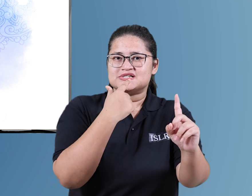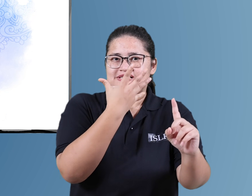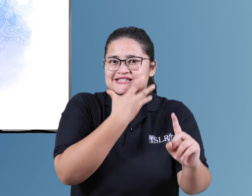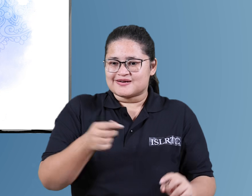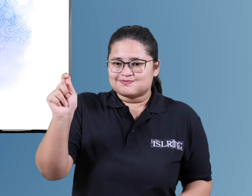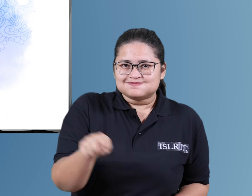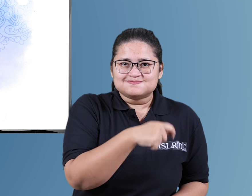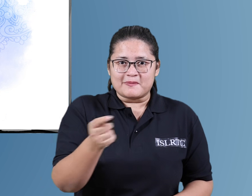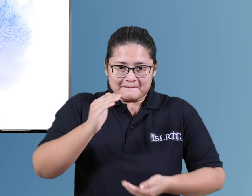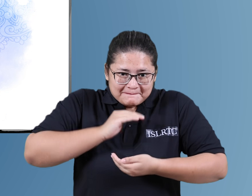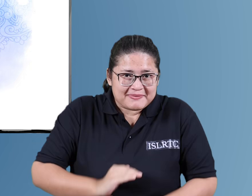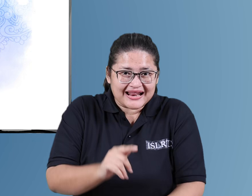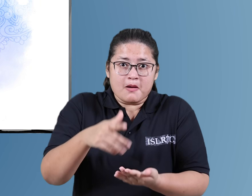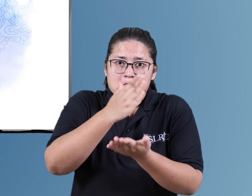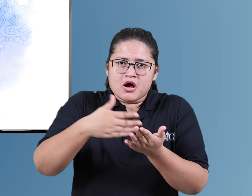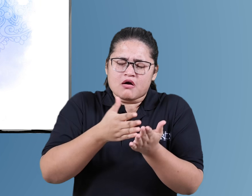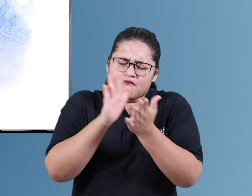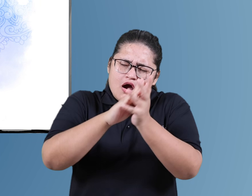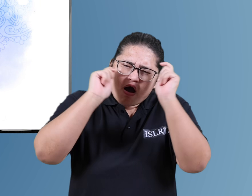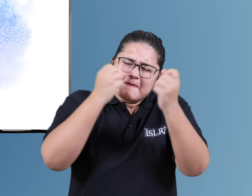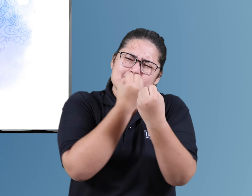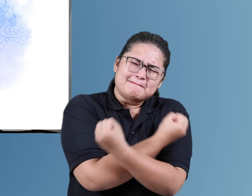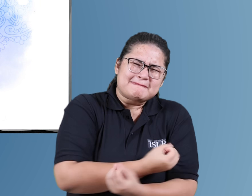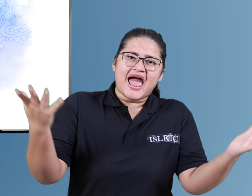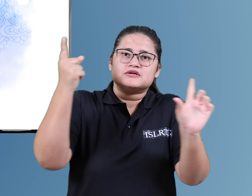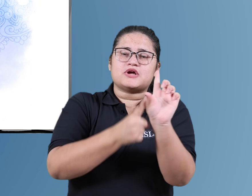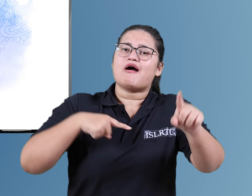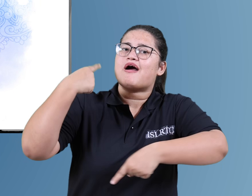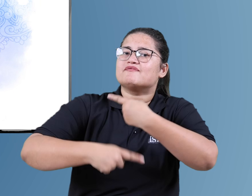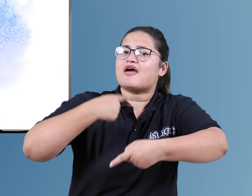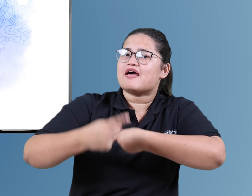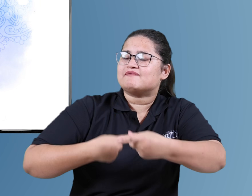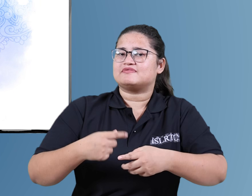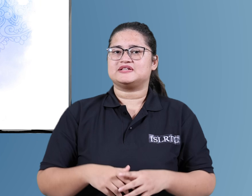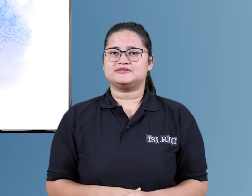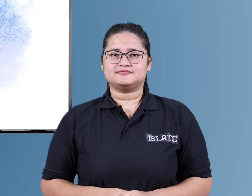that celebrates the anniversary of the birth of Guru Nanak, is known as Gurpurab.